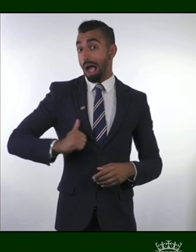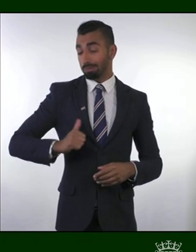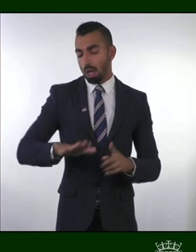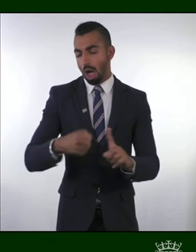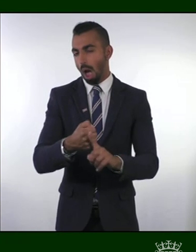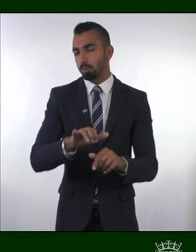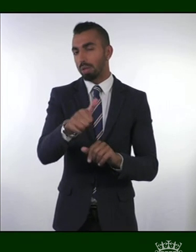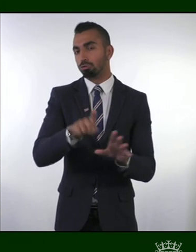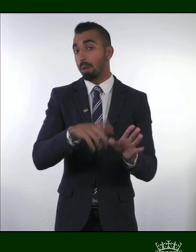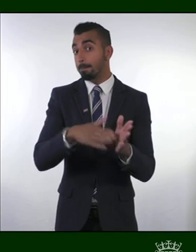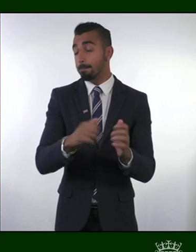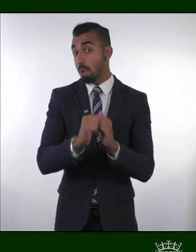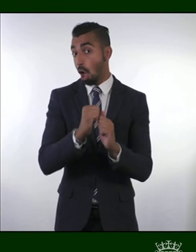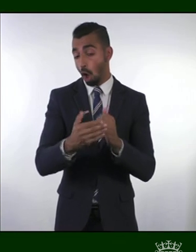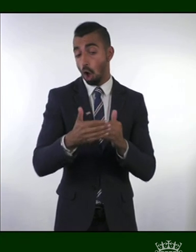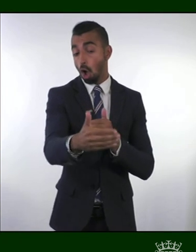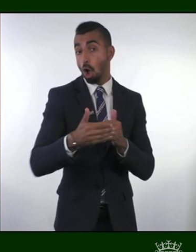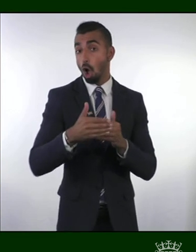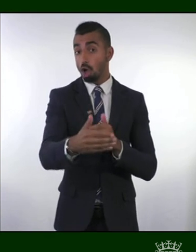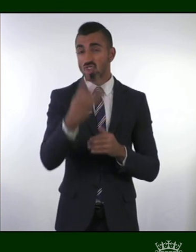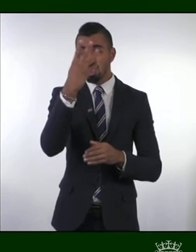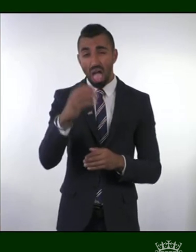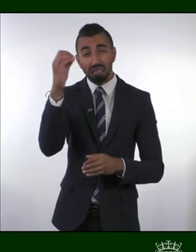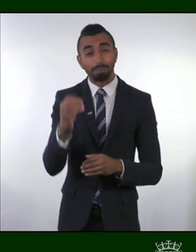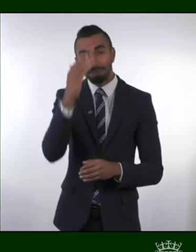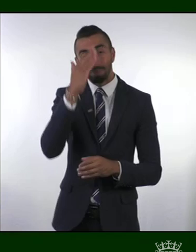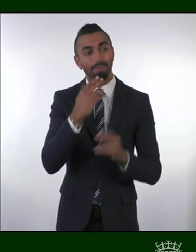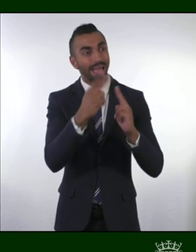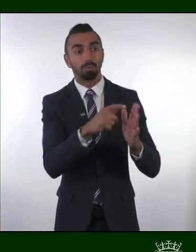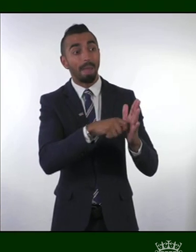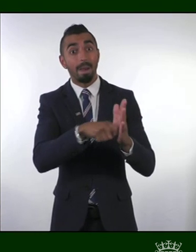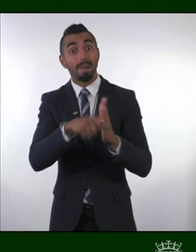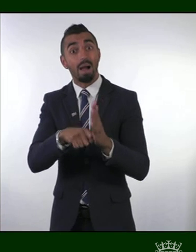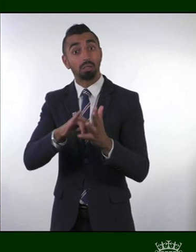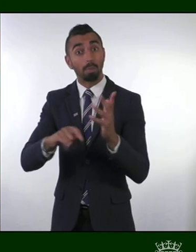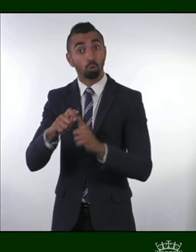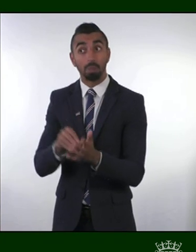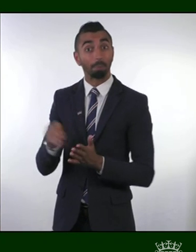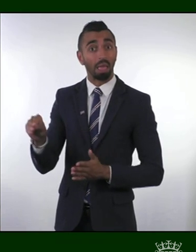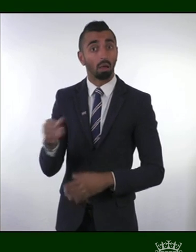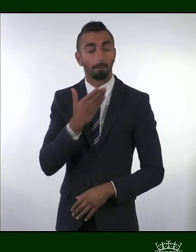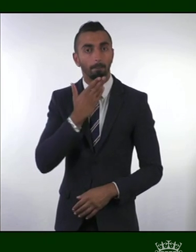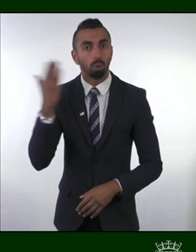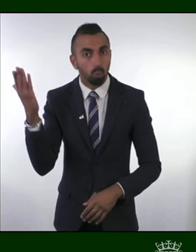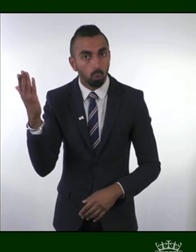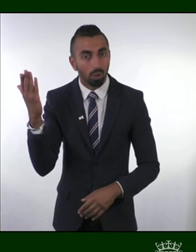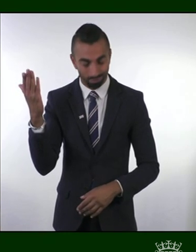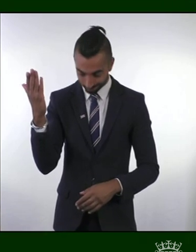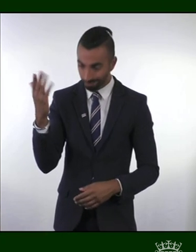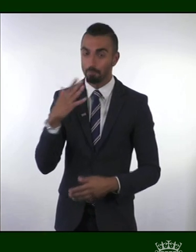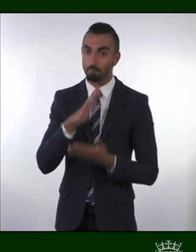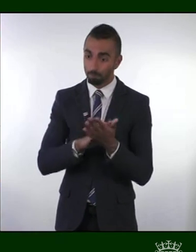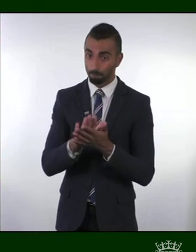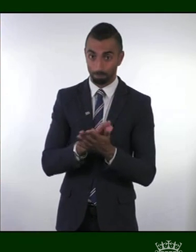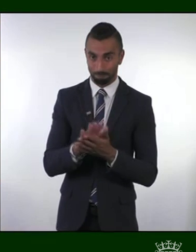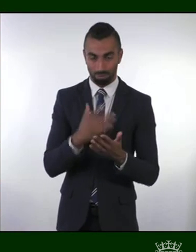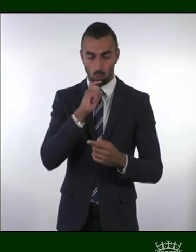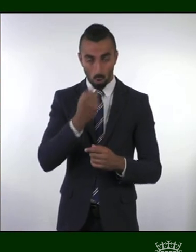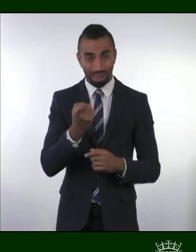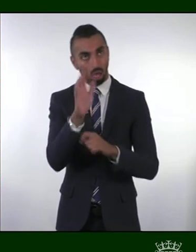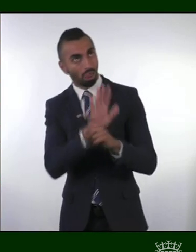It is a strong catalyst for people to get moving—to get buying and selling—and, importantly, to get renovating, all of which will create local jobs in Darlington and beyond.